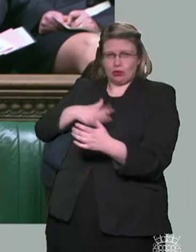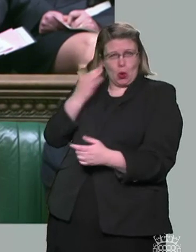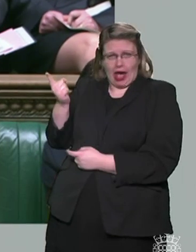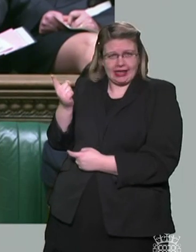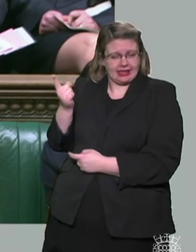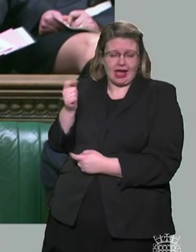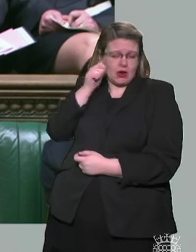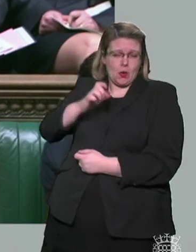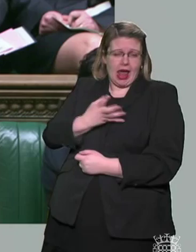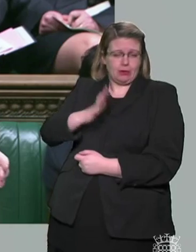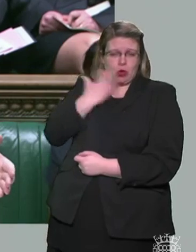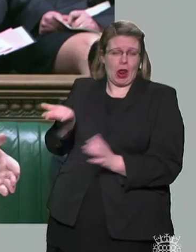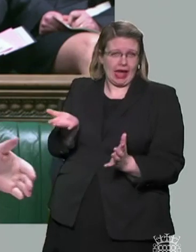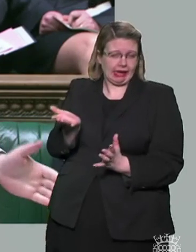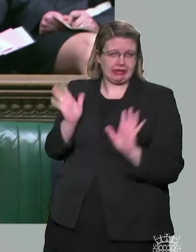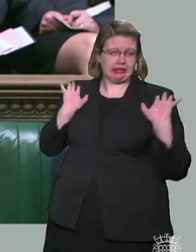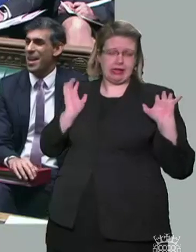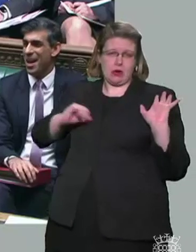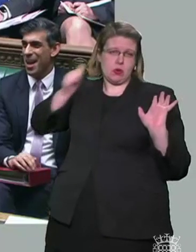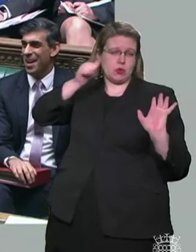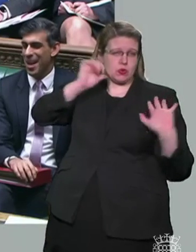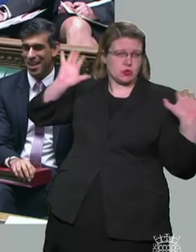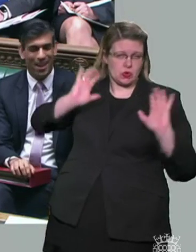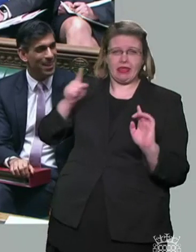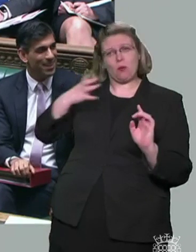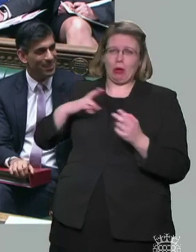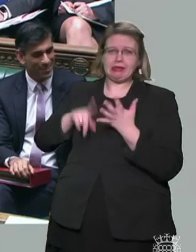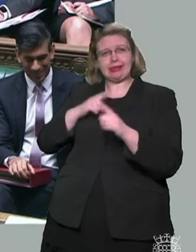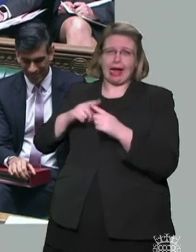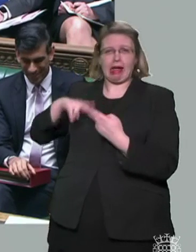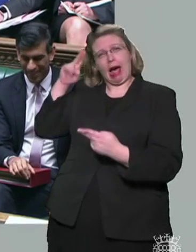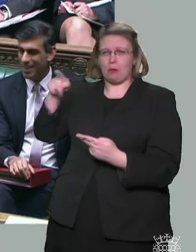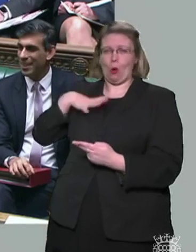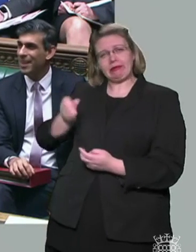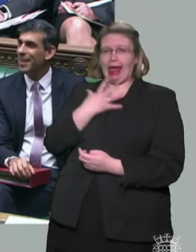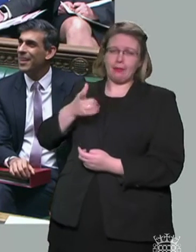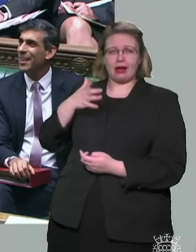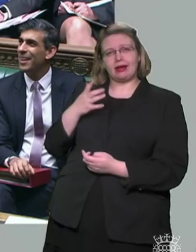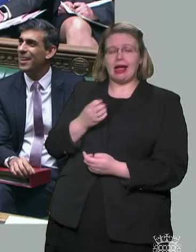They always put up taxes; that is why.